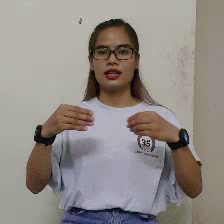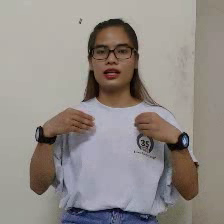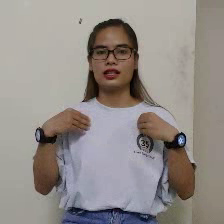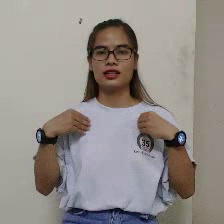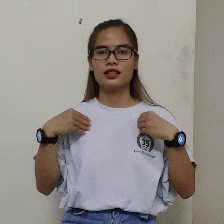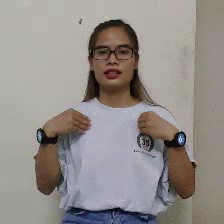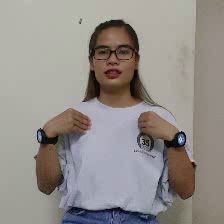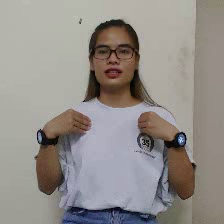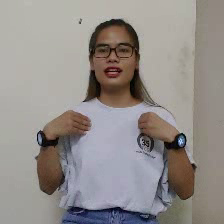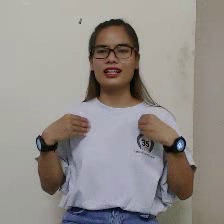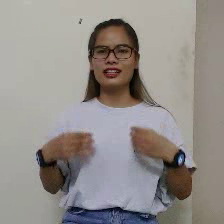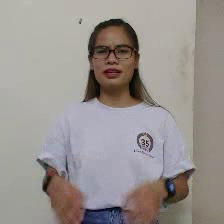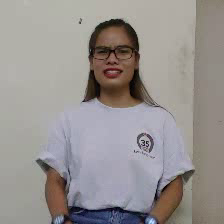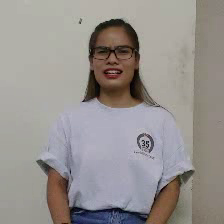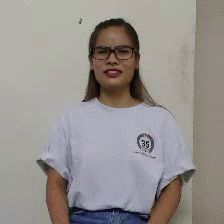Chấp nhận